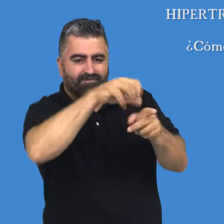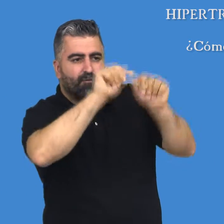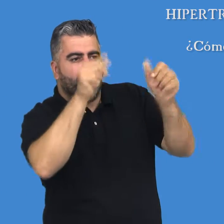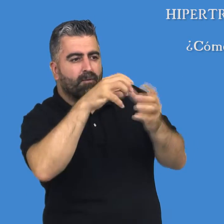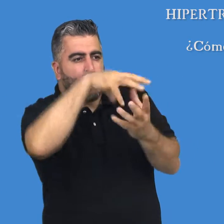forma